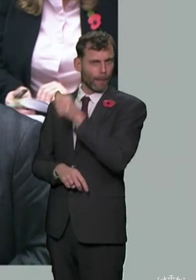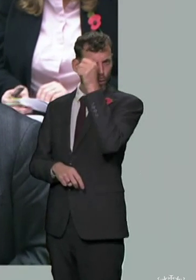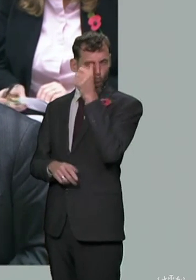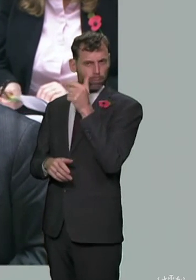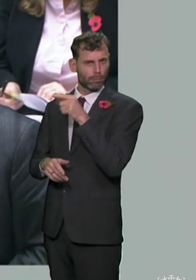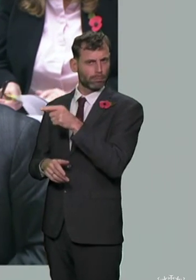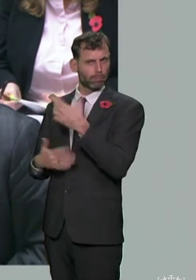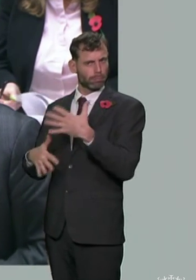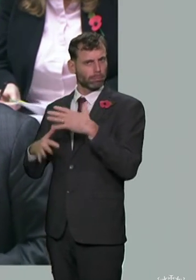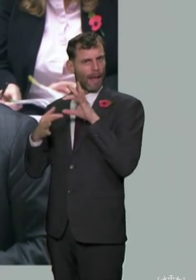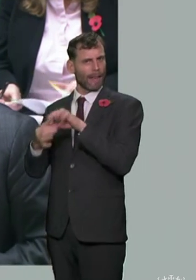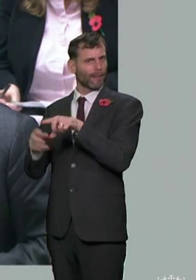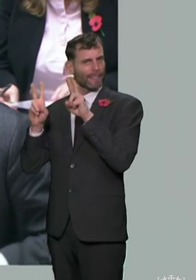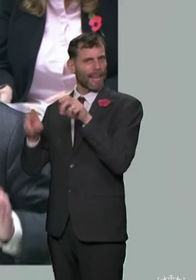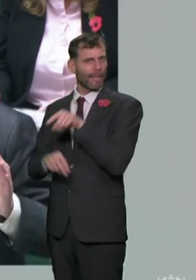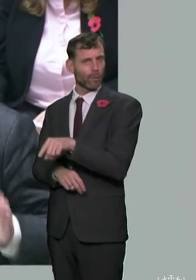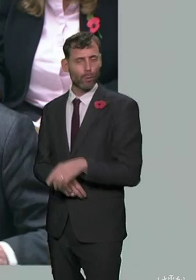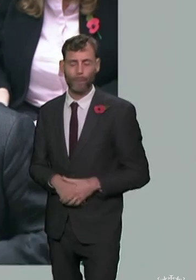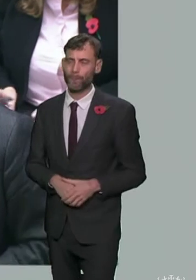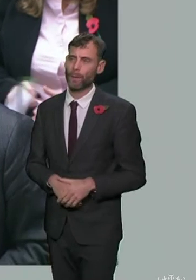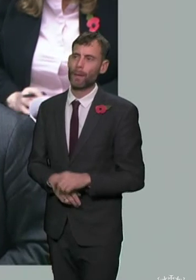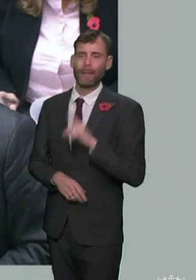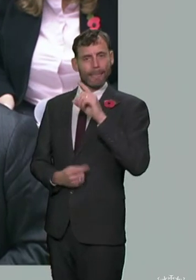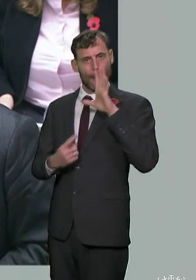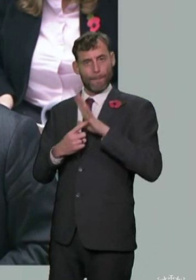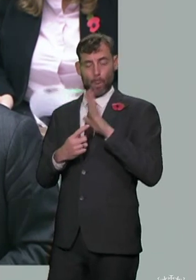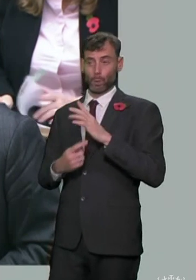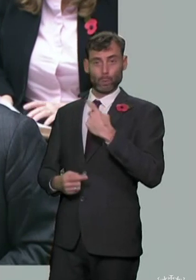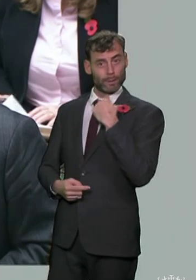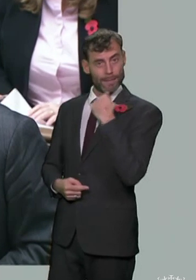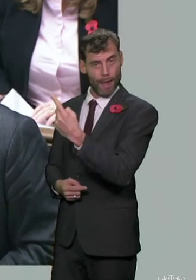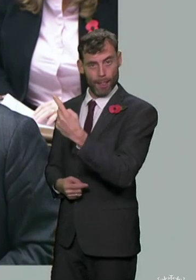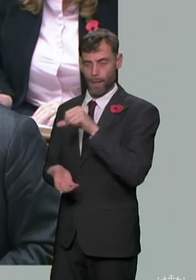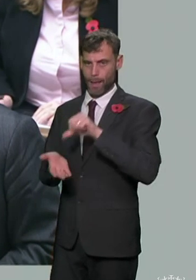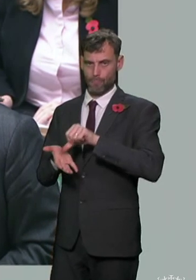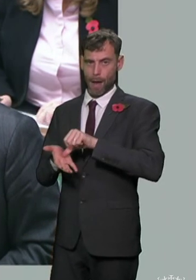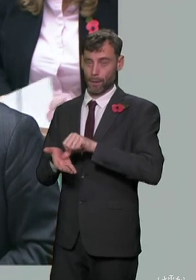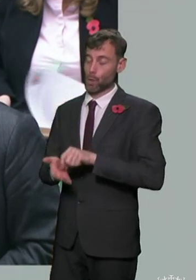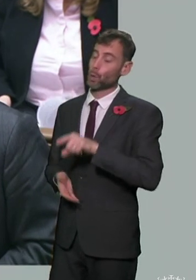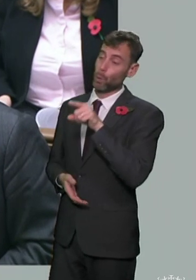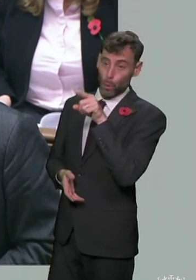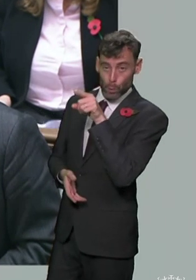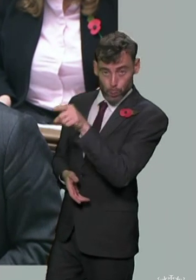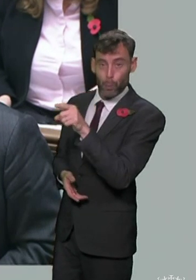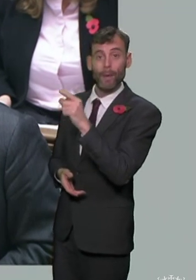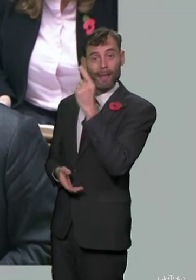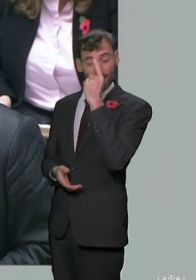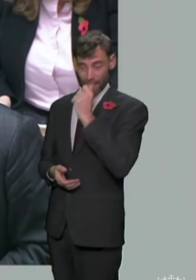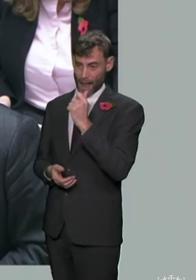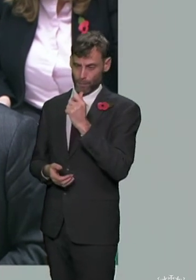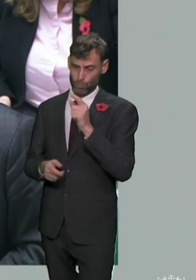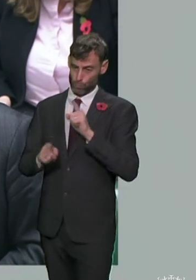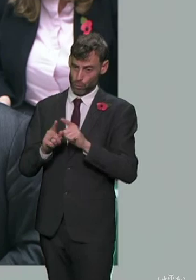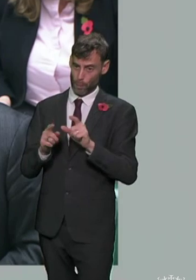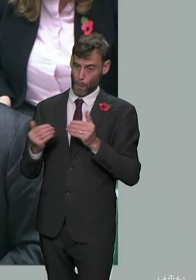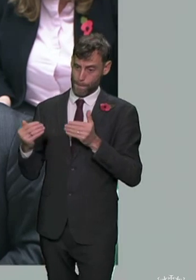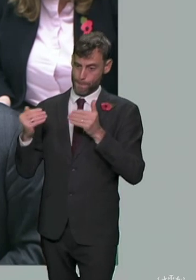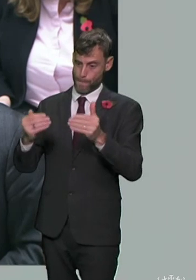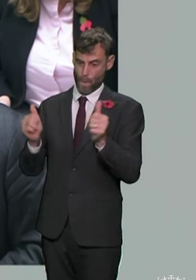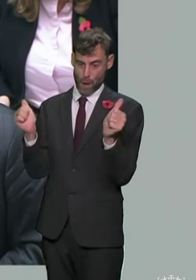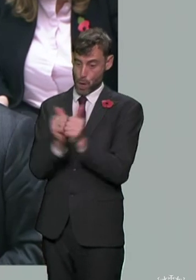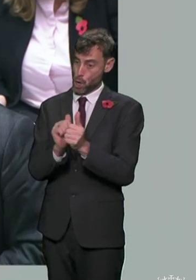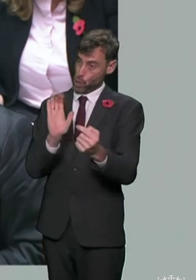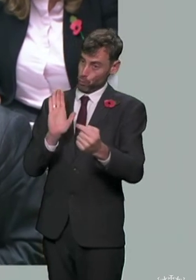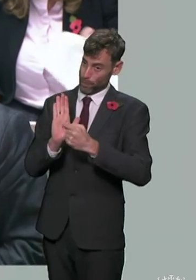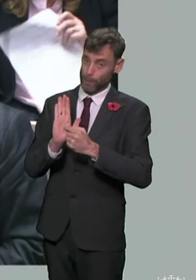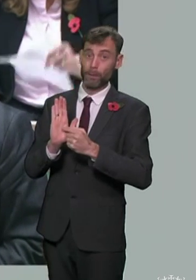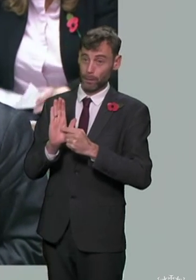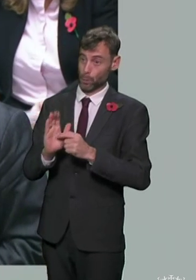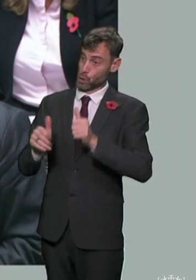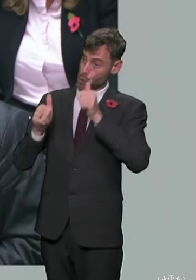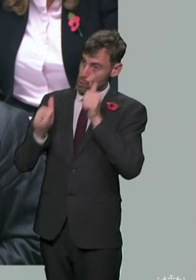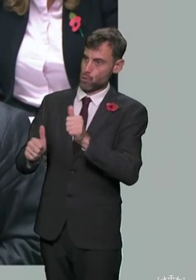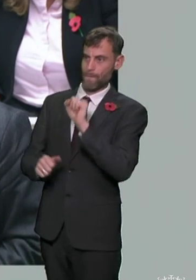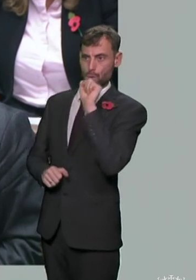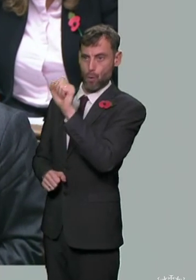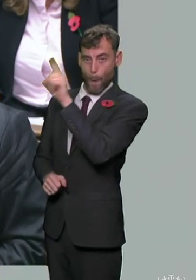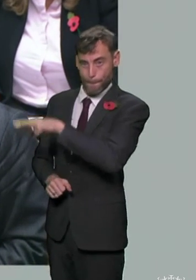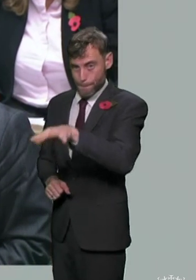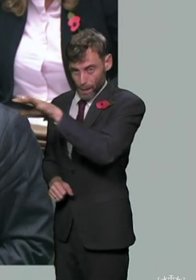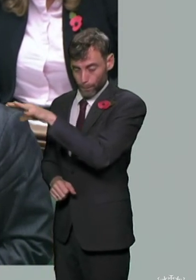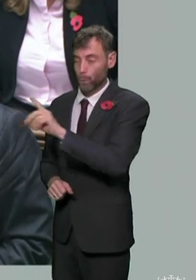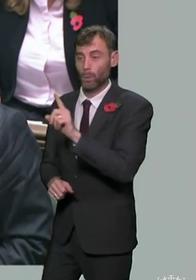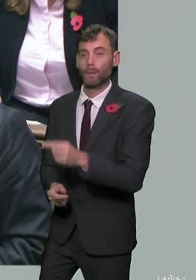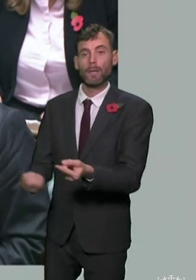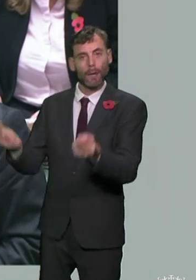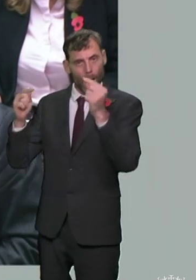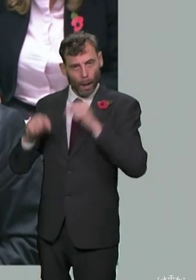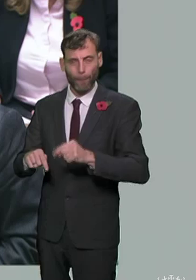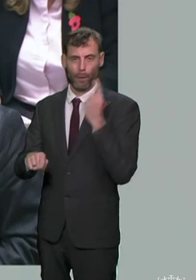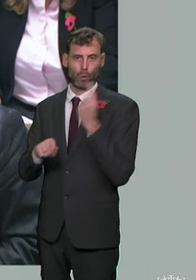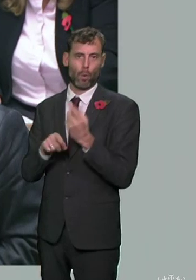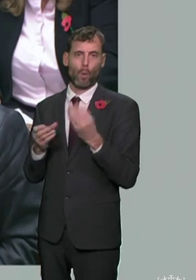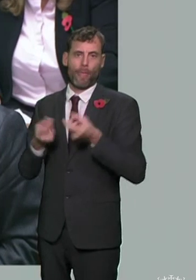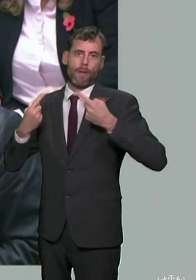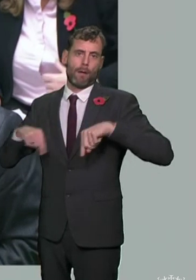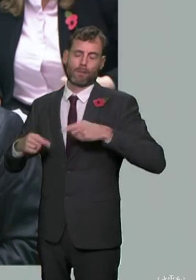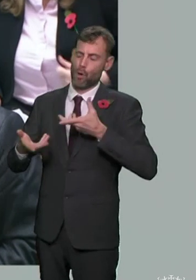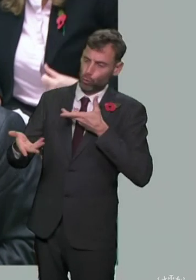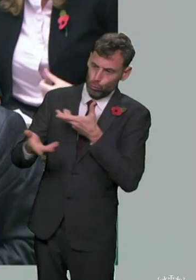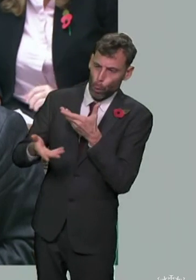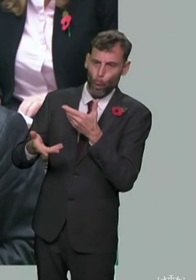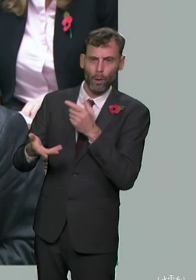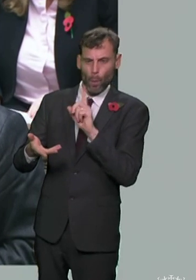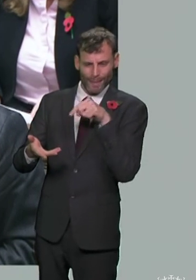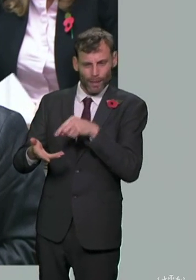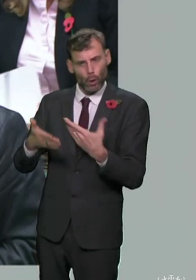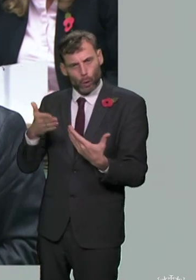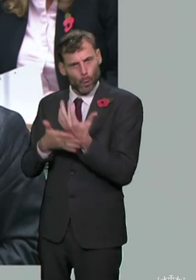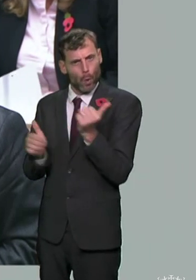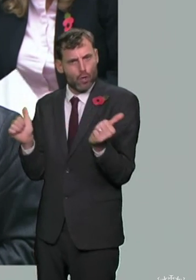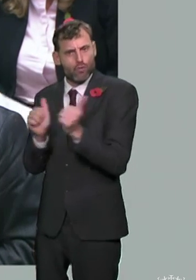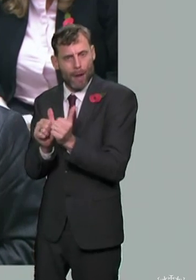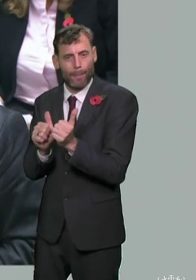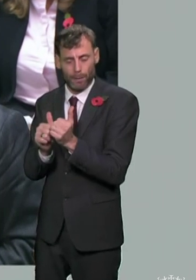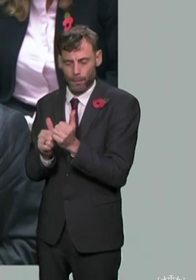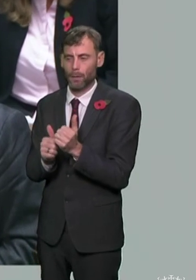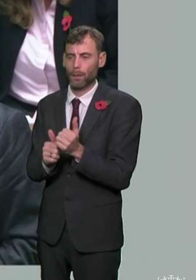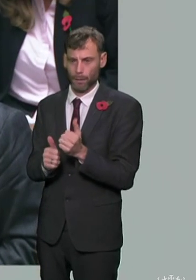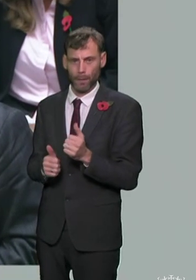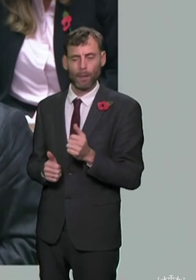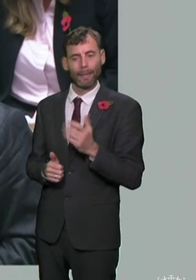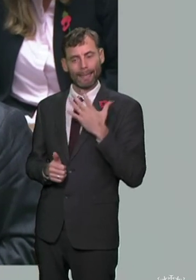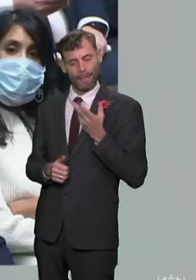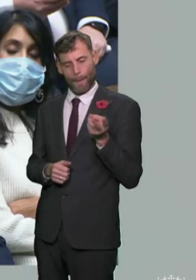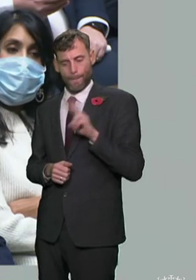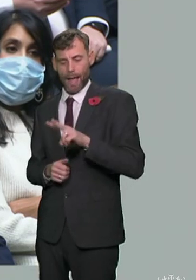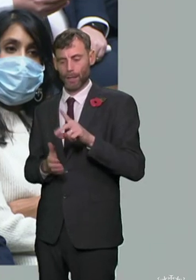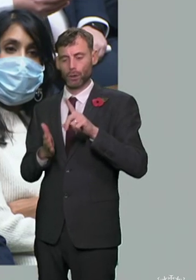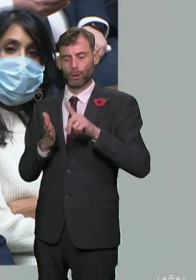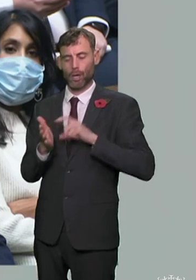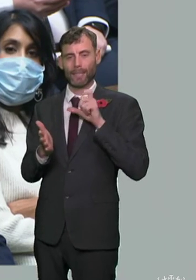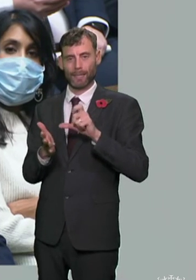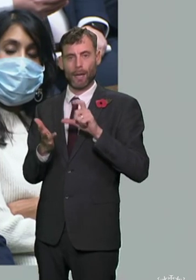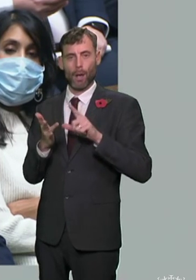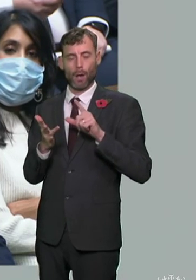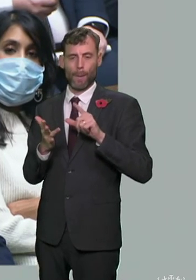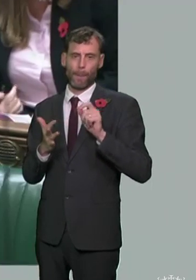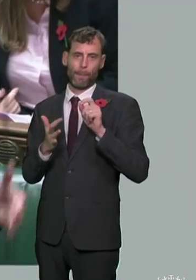This is a case of making it clear to the Iranians that there is an opportunity for them to do something that would be massively in the interests of their people and of Iran: to come back to the table and do a further agreement—a son of the joint comprehensive plan of action—and restore the JCPOA at the Vienna talks.